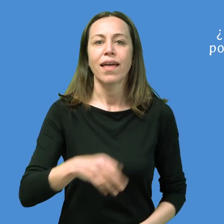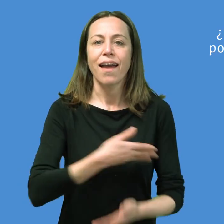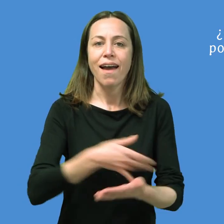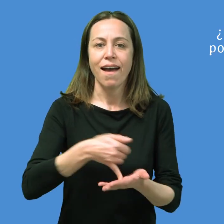sangre